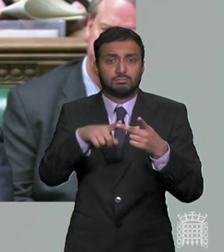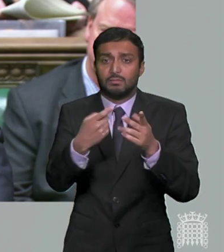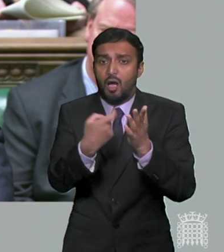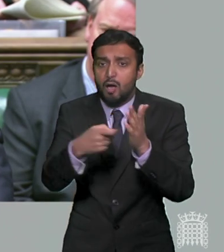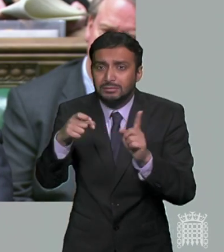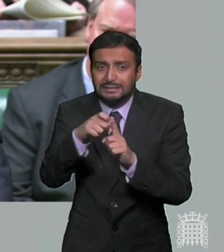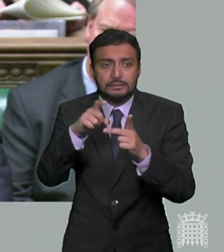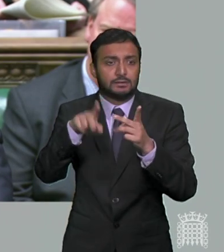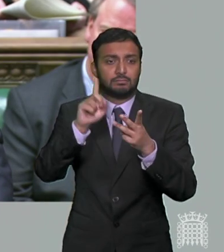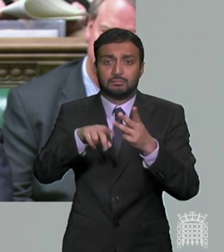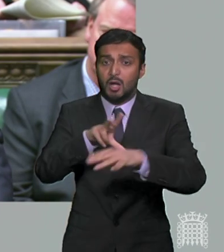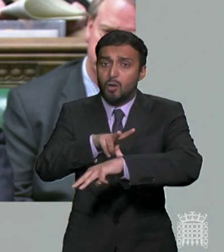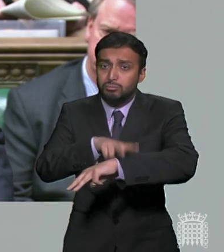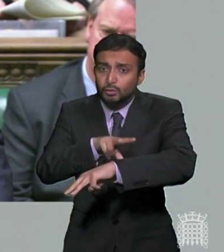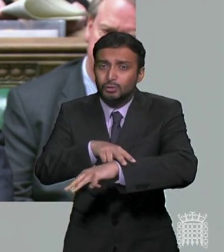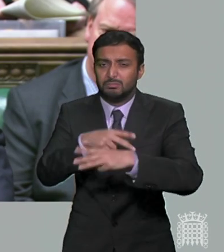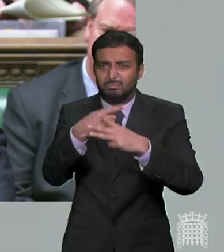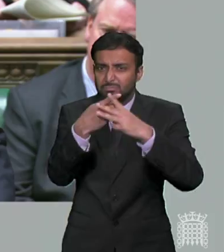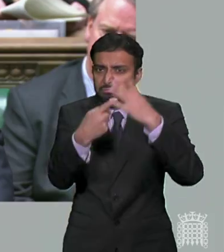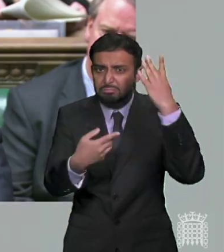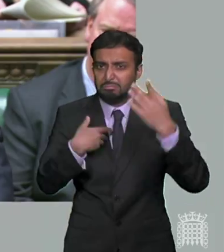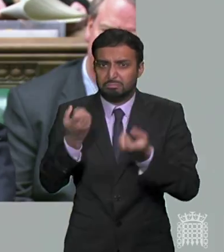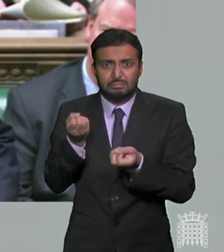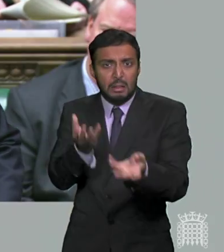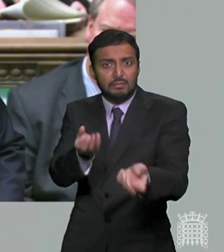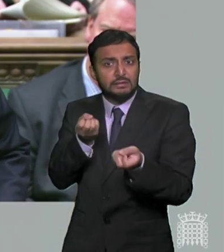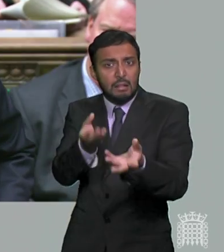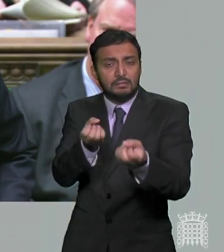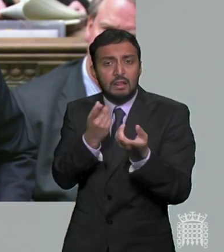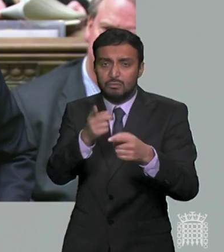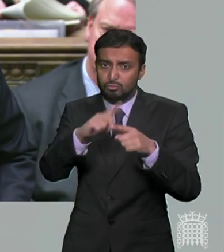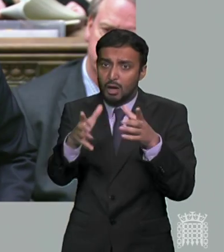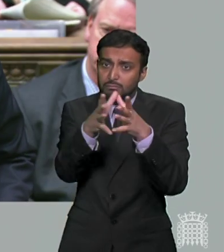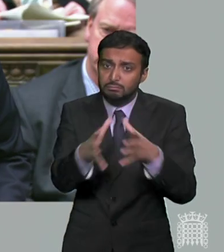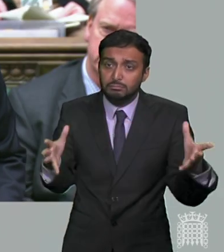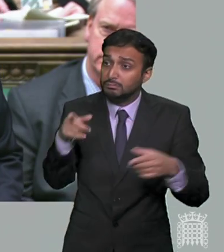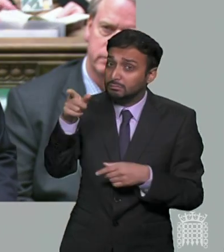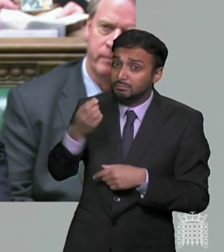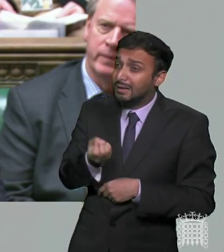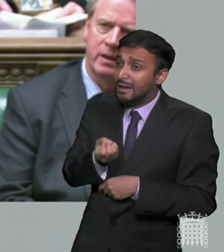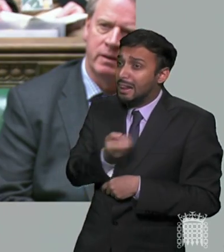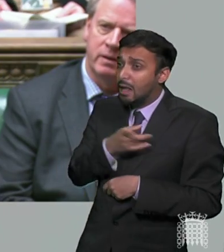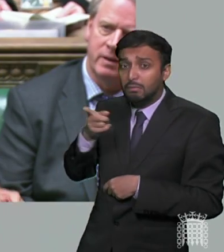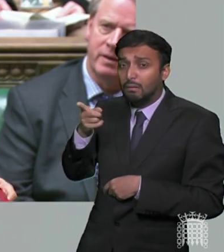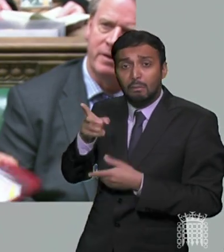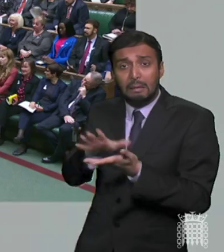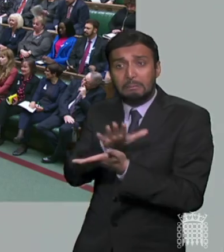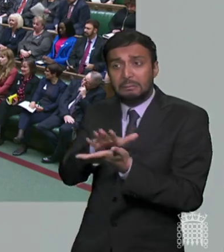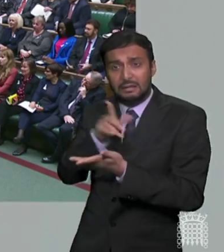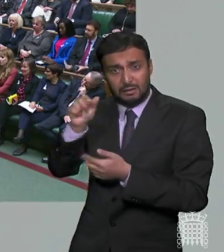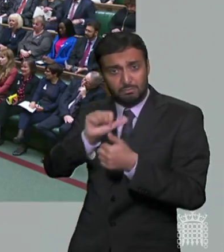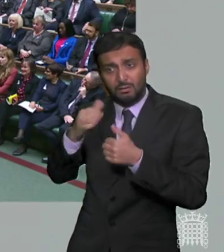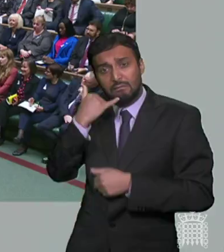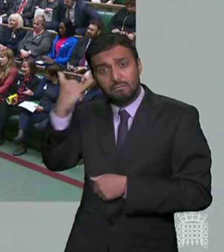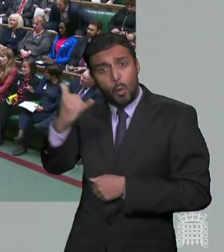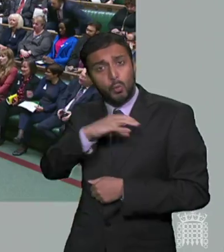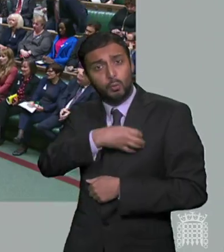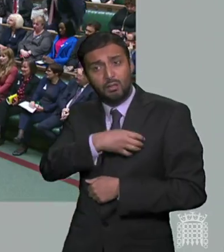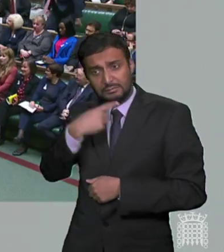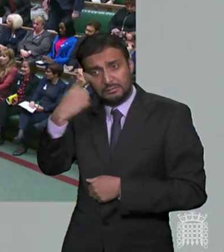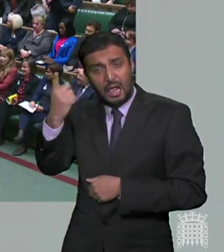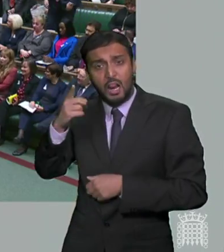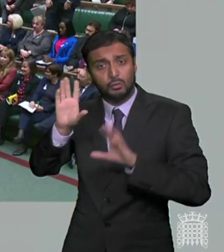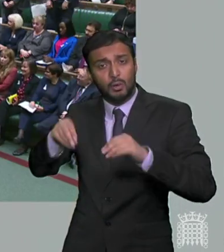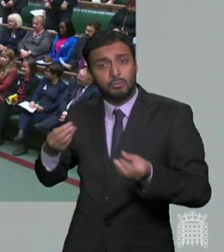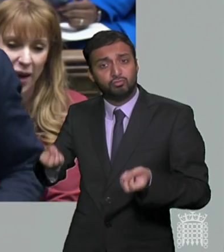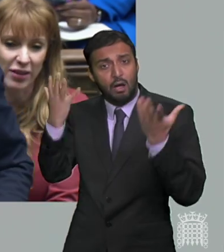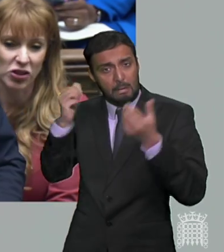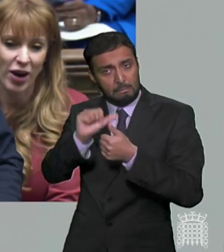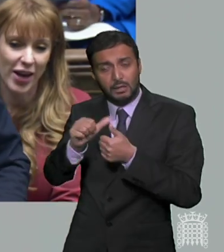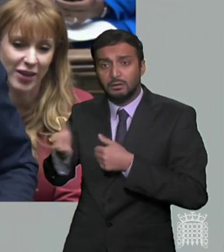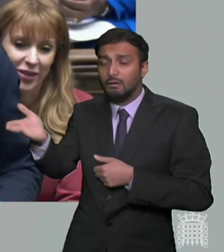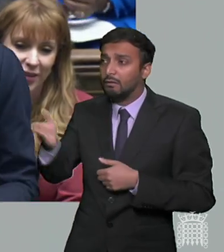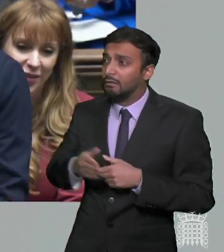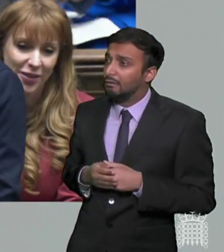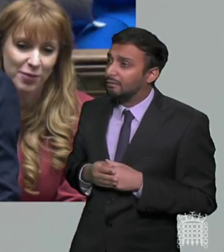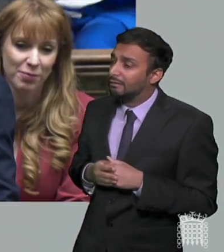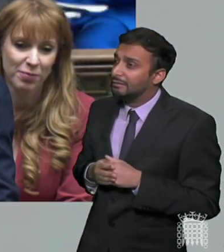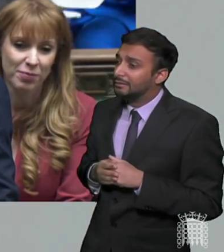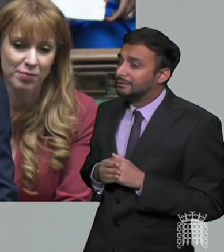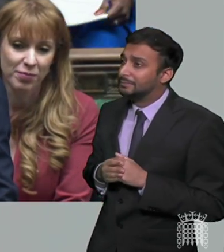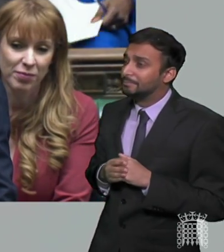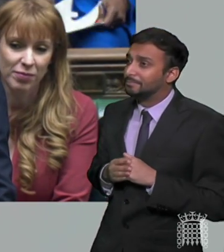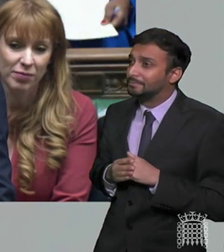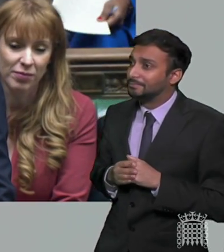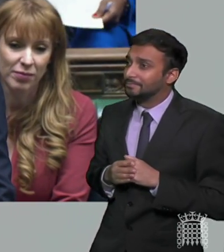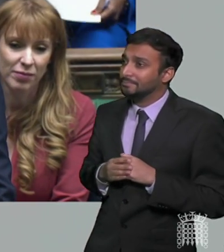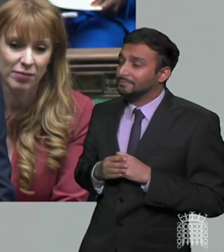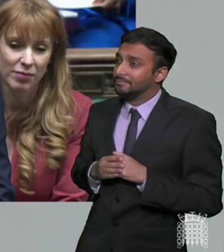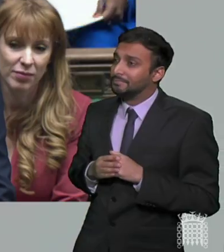If the Labour party is serious about supporting growth, maybe it should get on the phone with its union paymasters and tell them to call off the strikes.